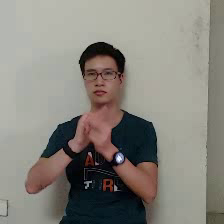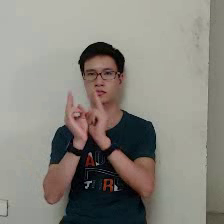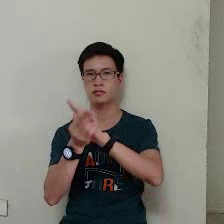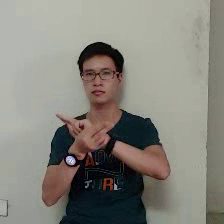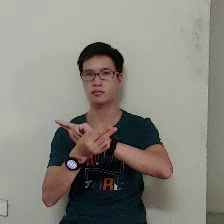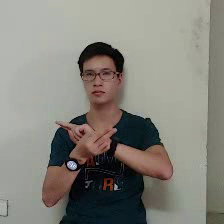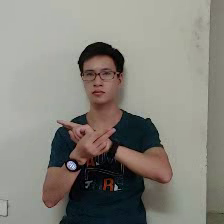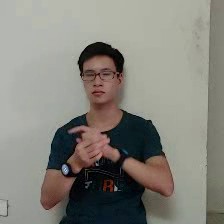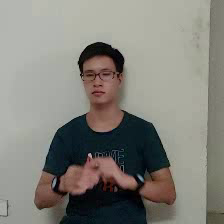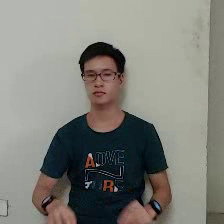Phục hồi